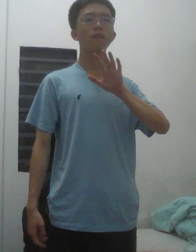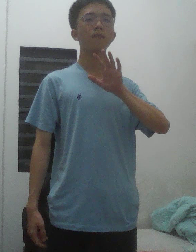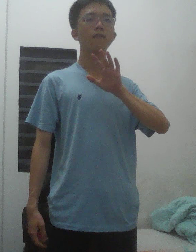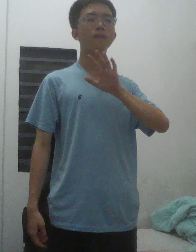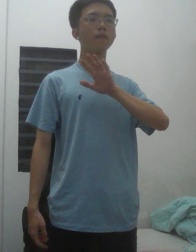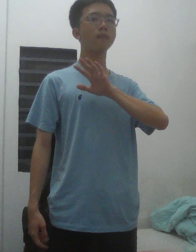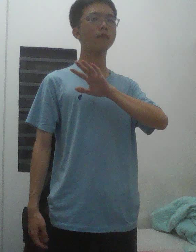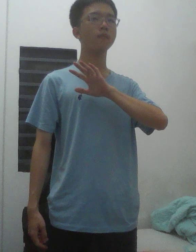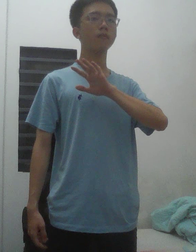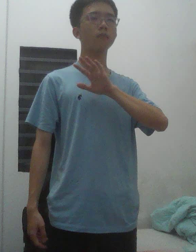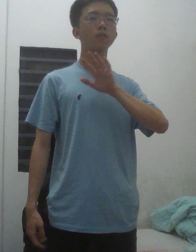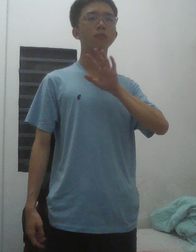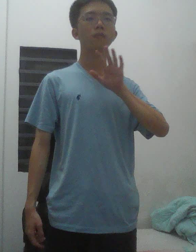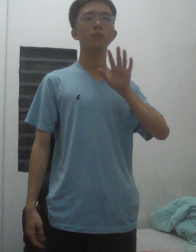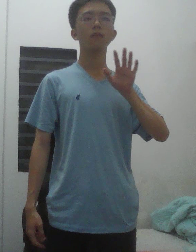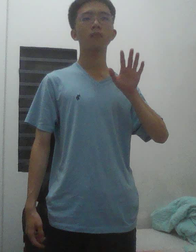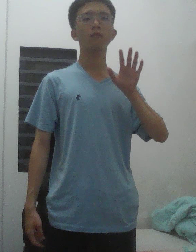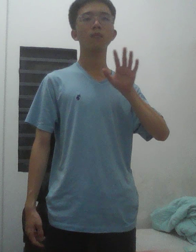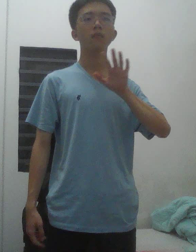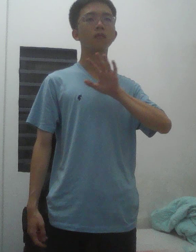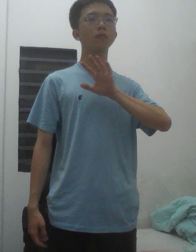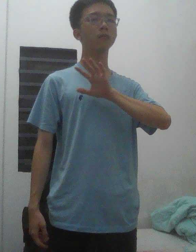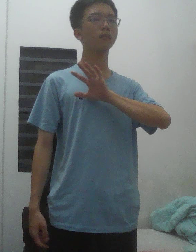khong dong y